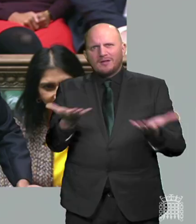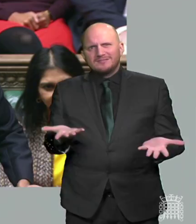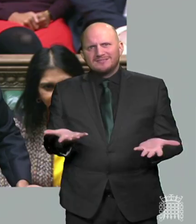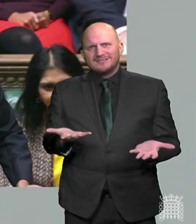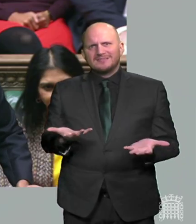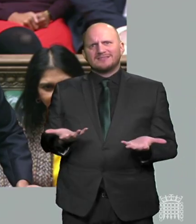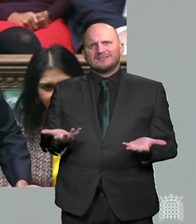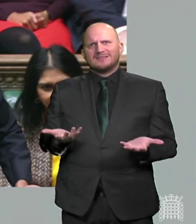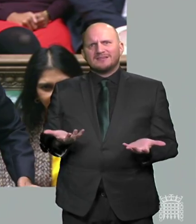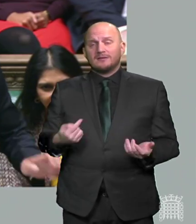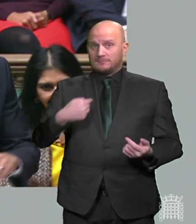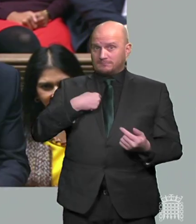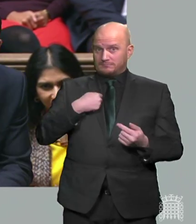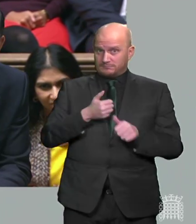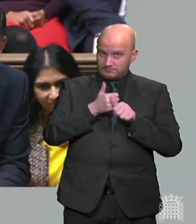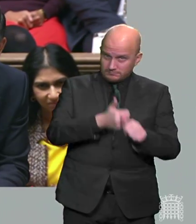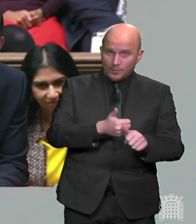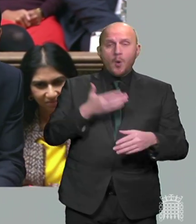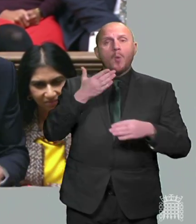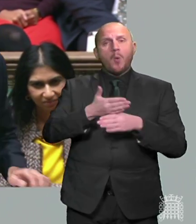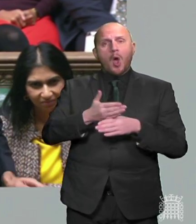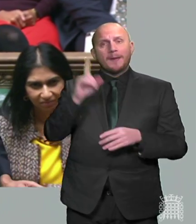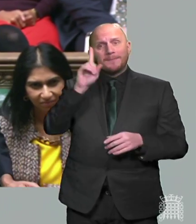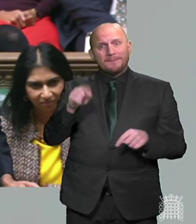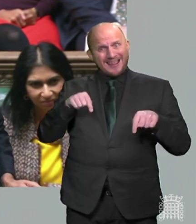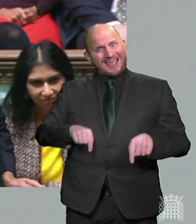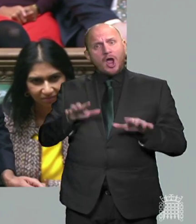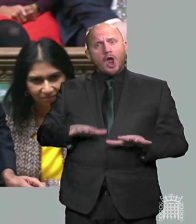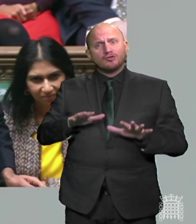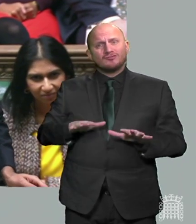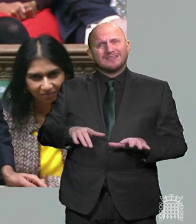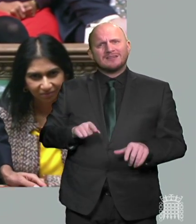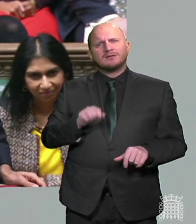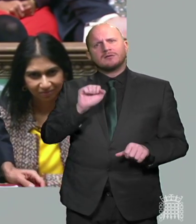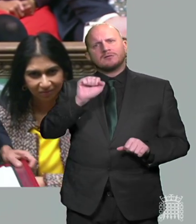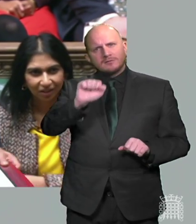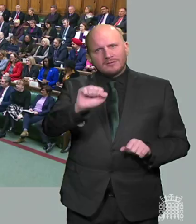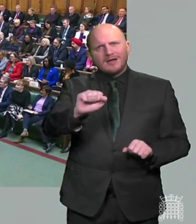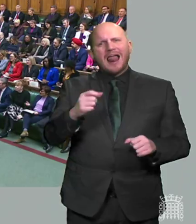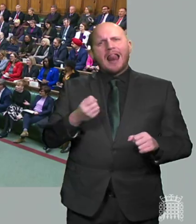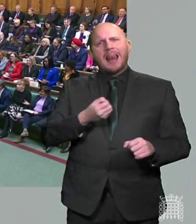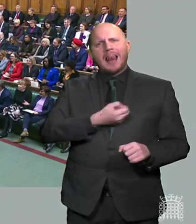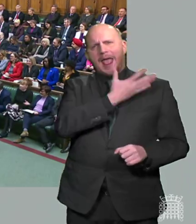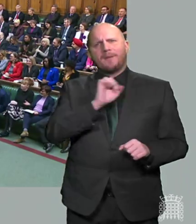For working people in this country, it is Labour’s nightmare before Christmas.